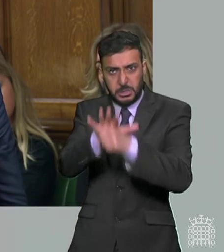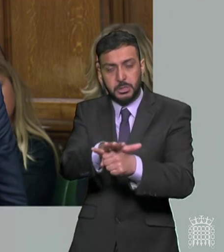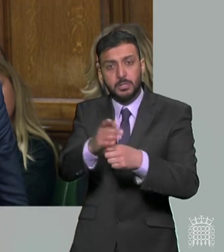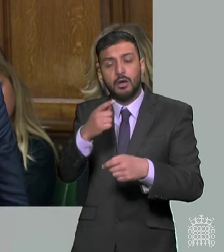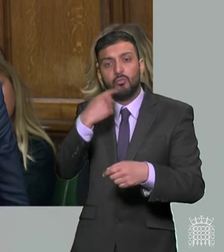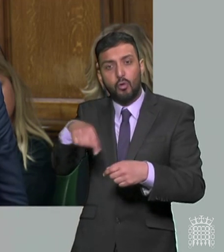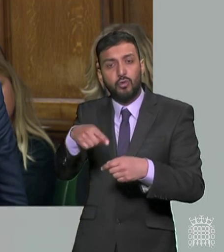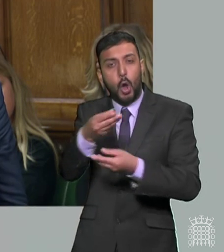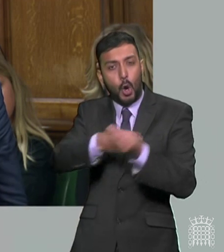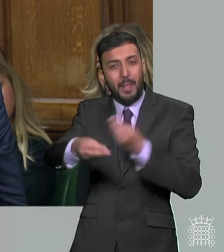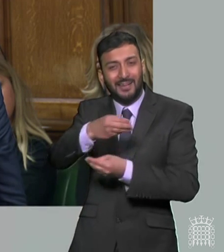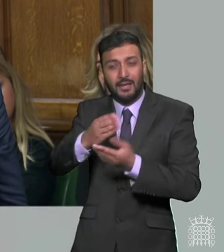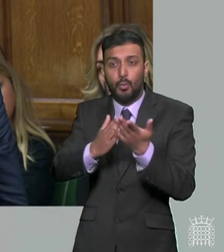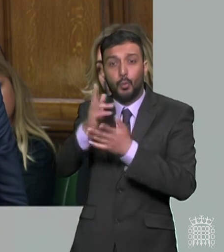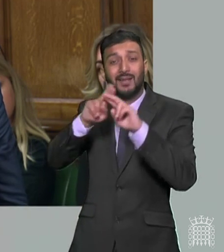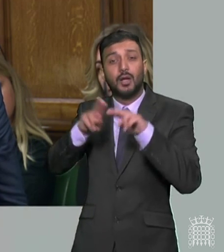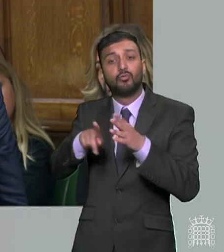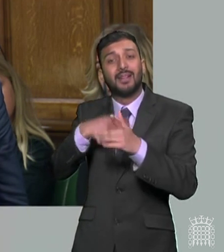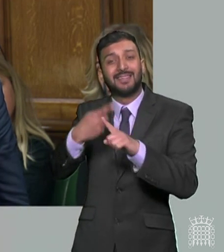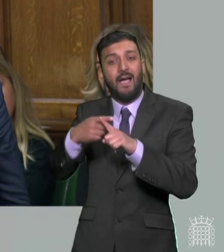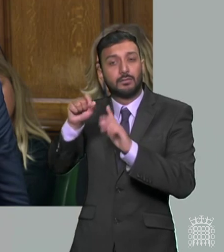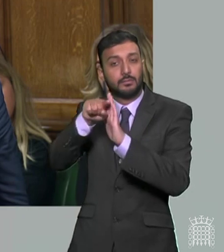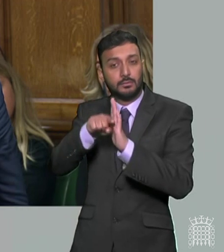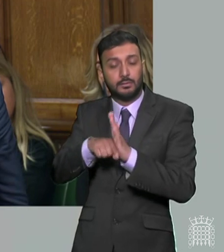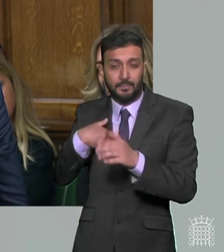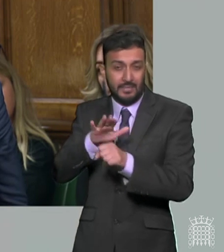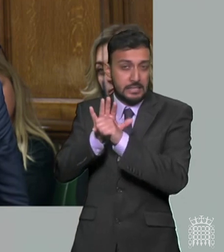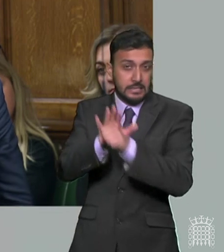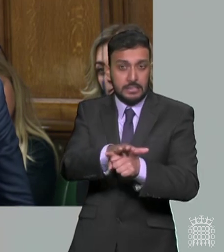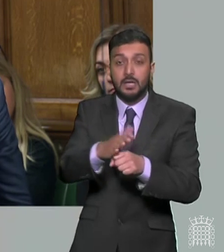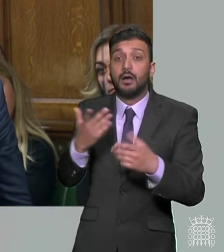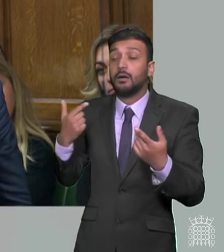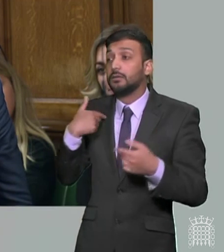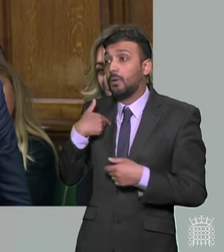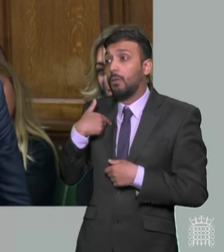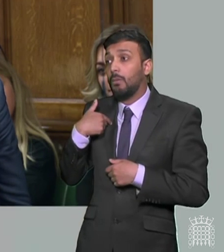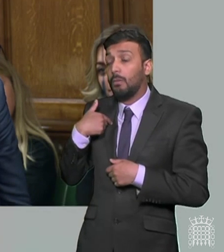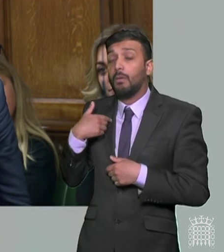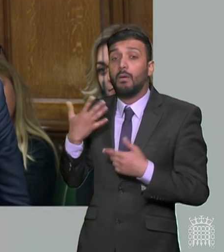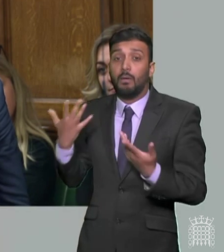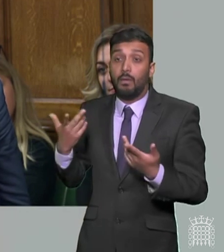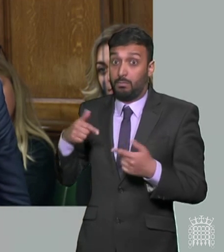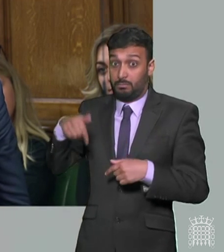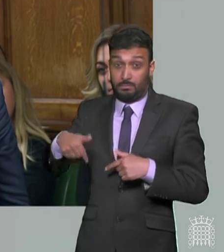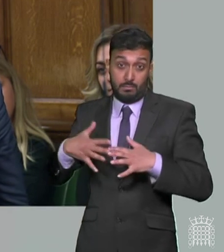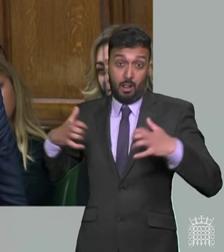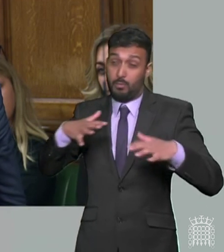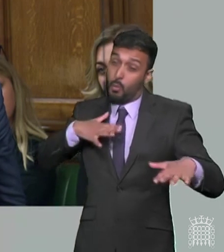I was, of course, able to affirm the full support for the Ukrainian people right across this House.